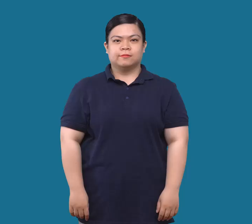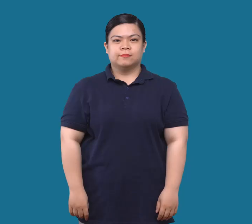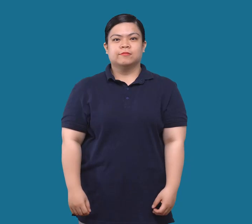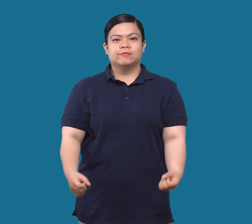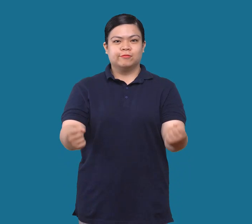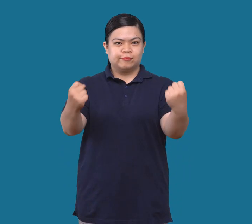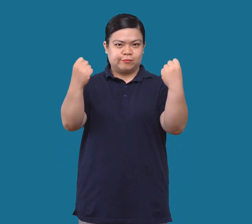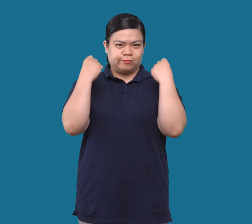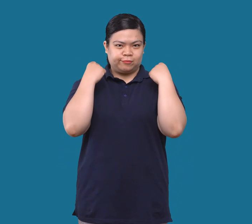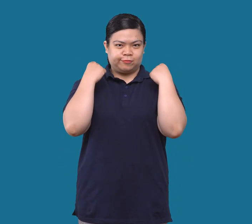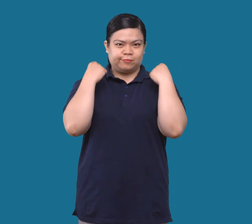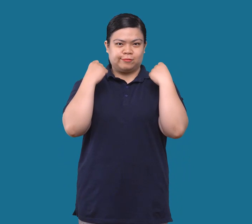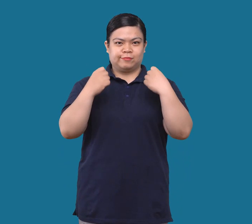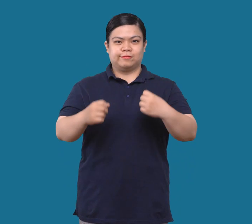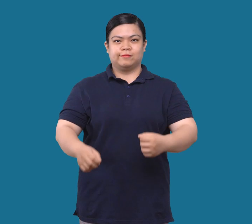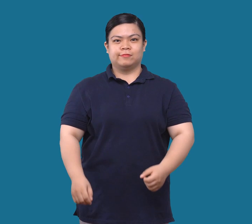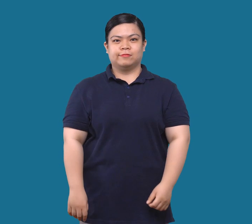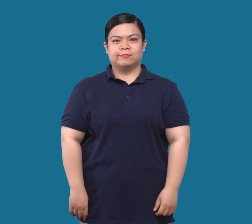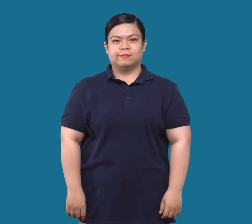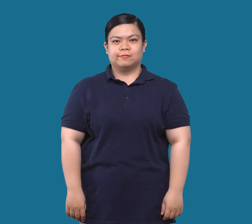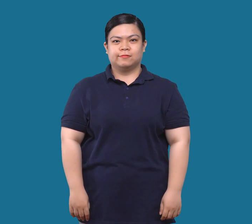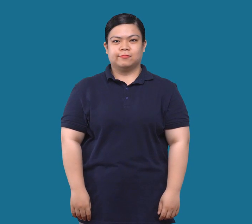sức khỏe